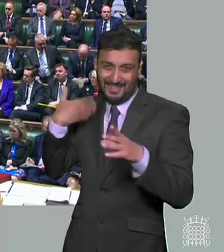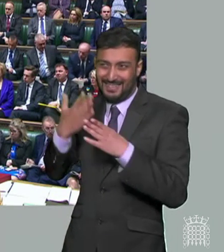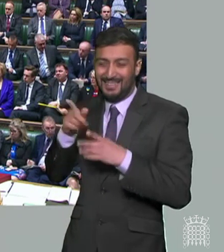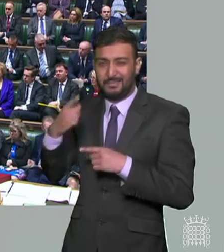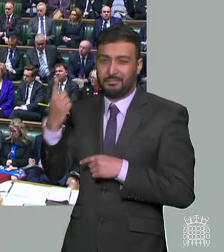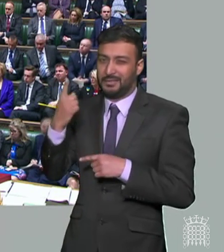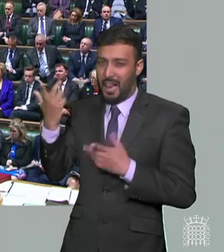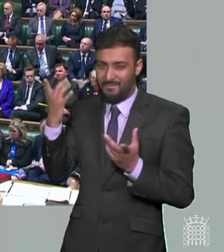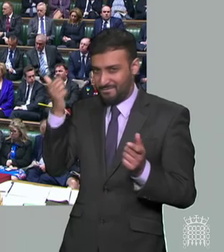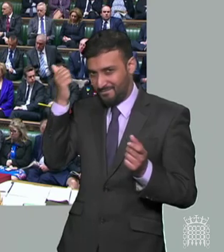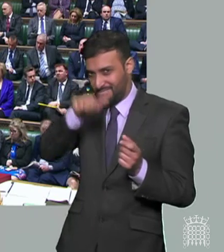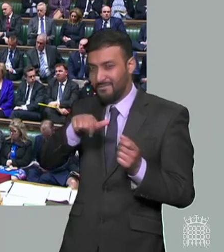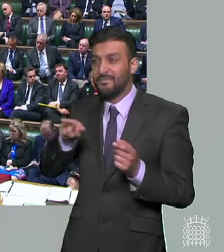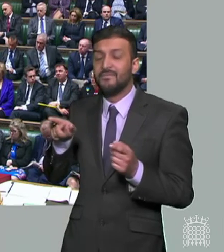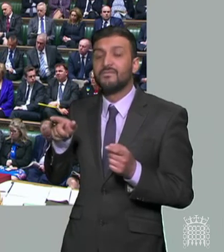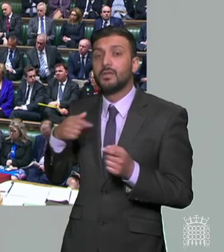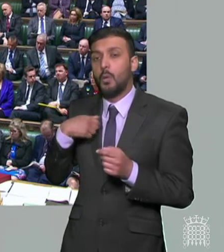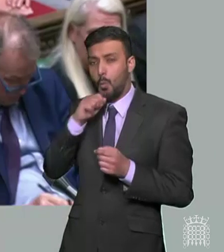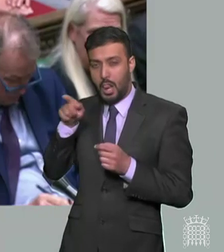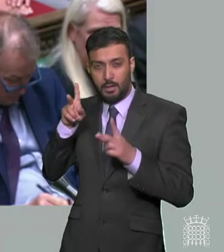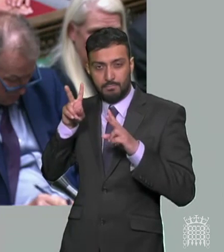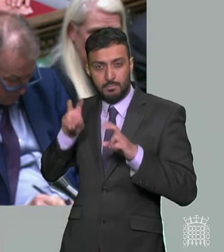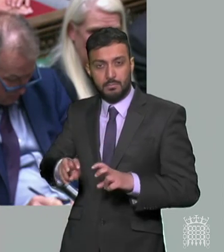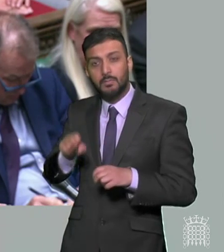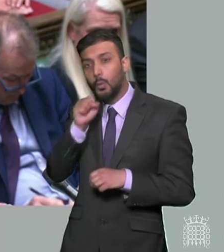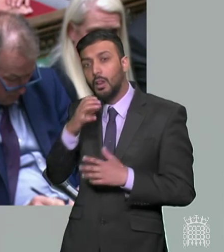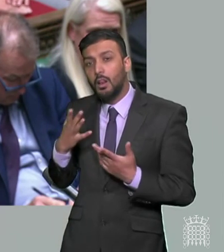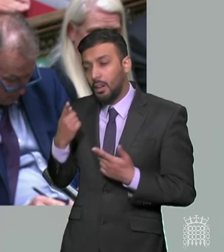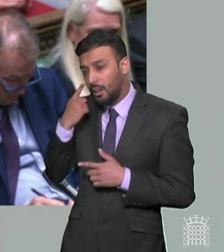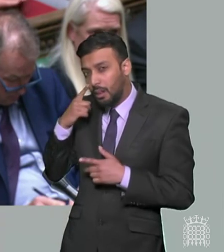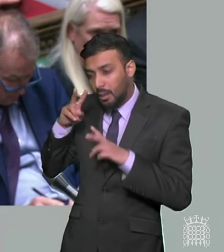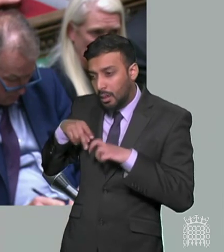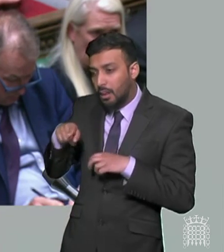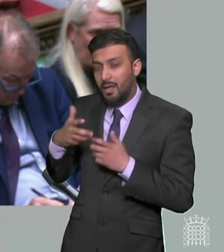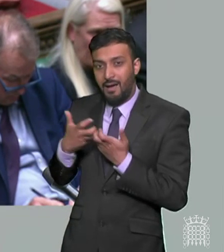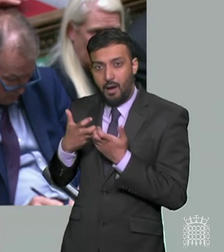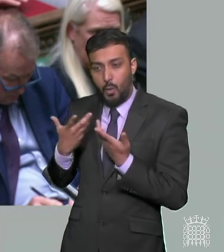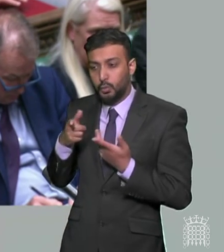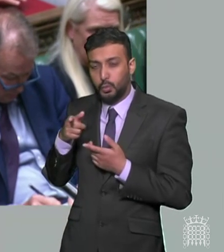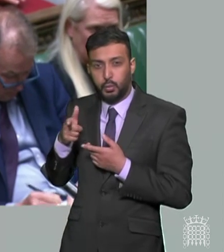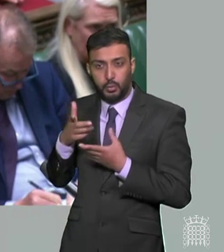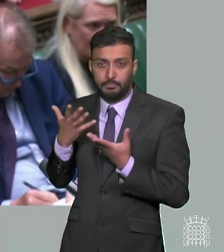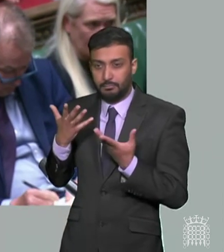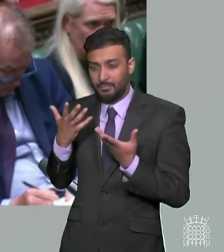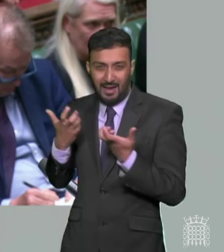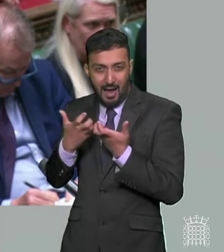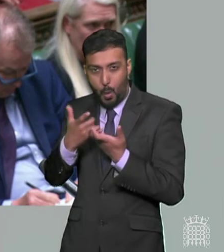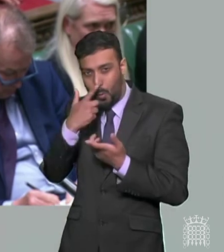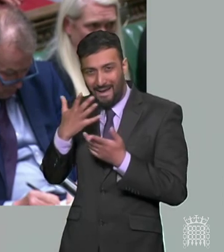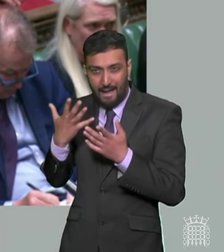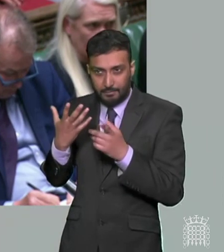We will be looking at exactly how we could make that kind of measure work.